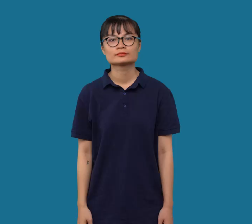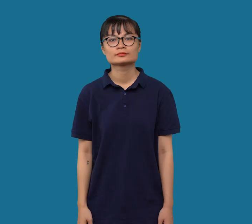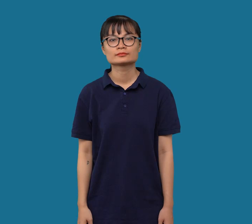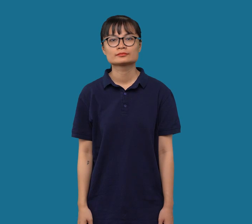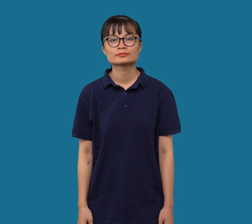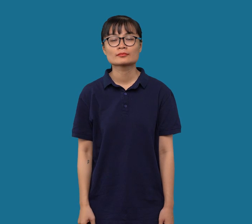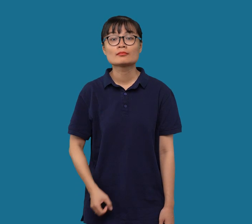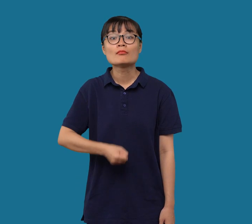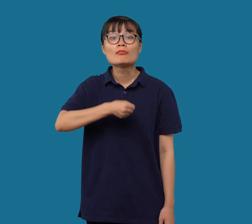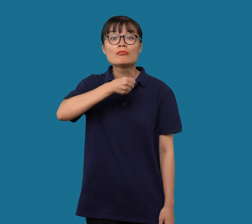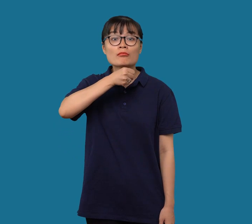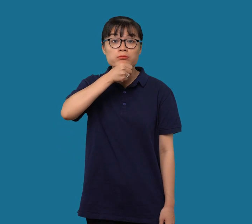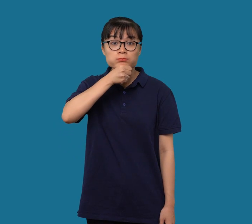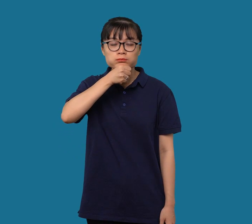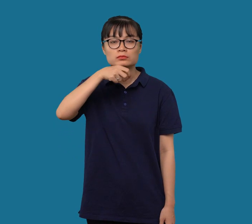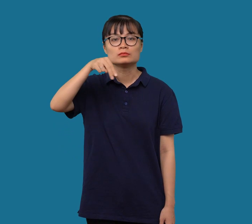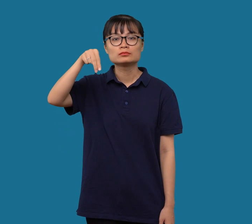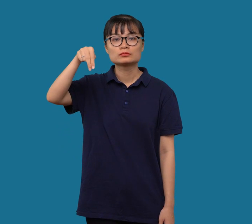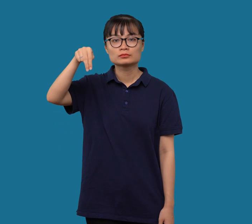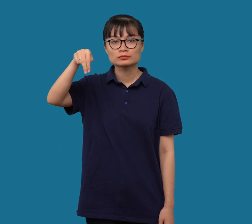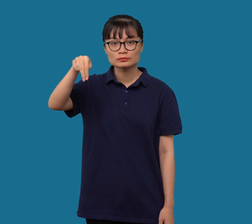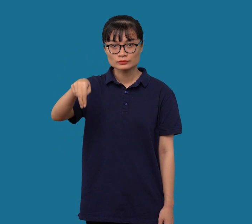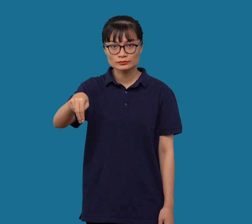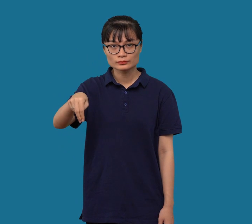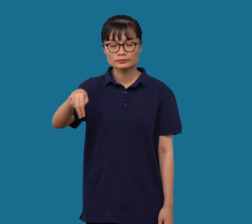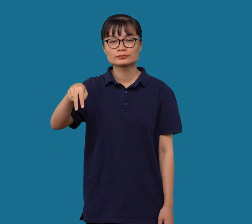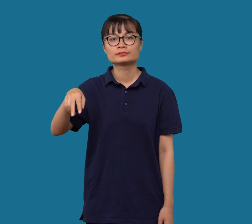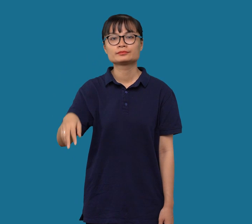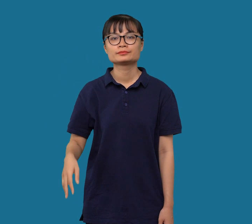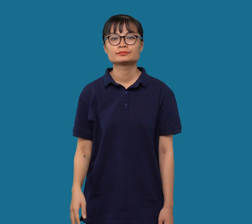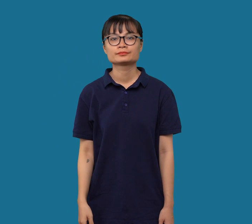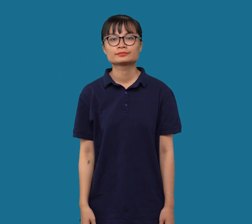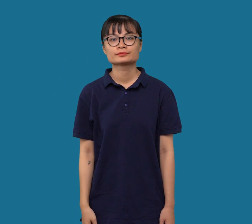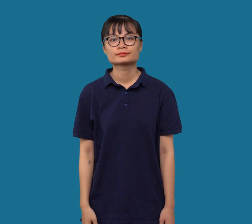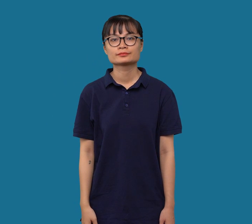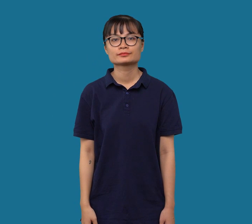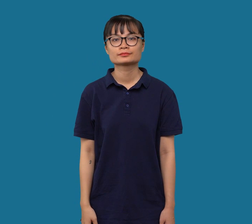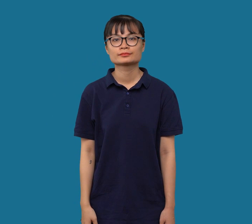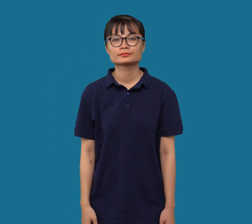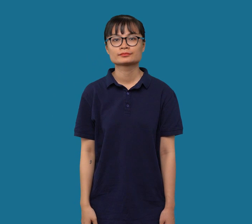ông nội